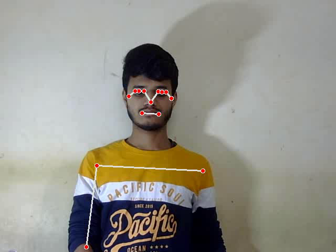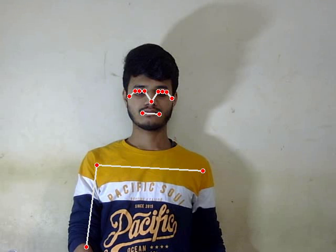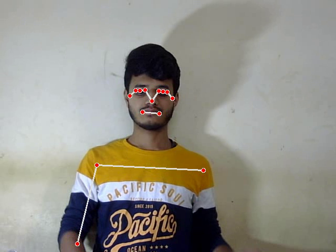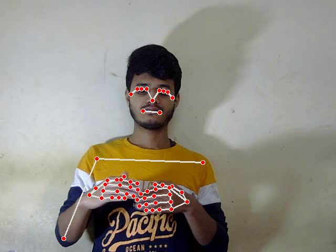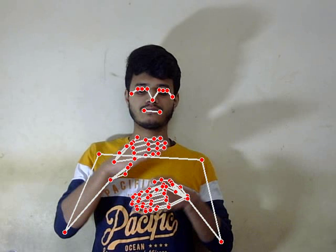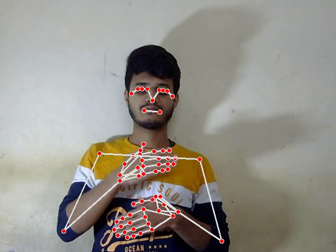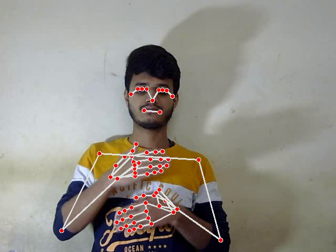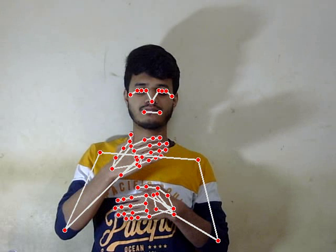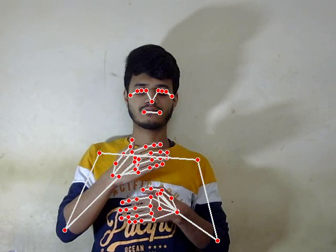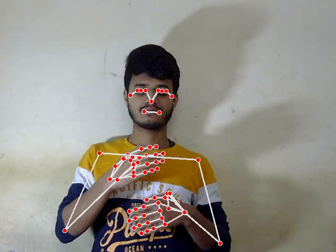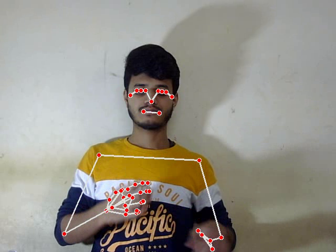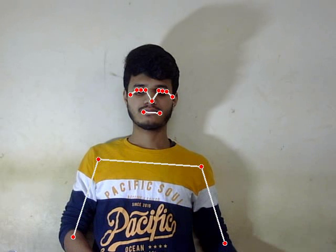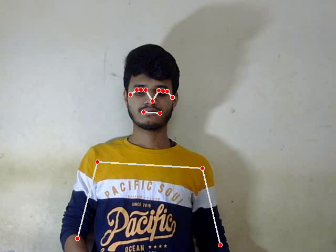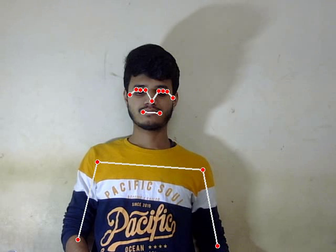happy